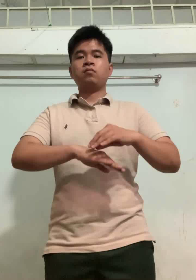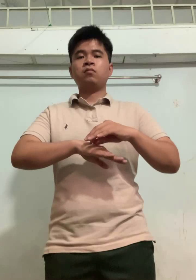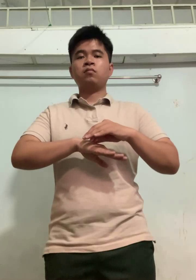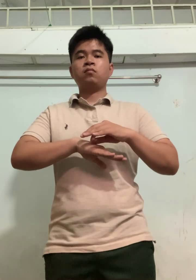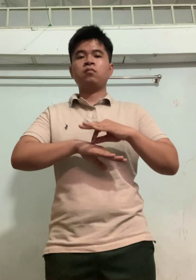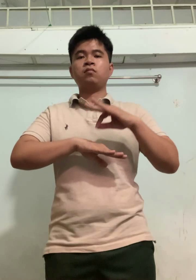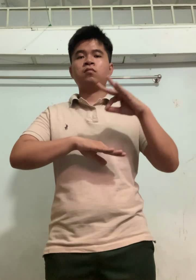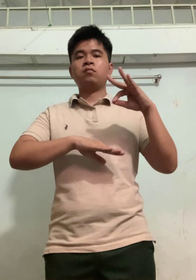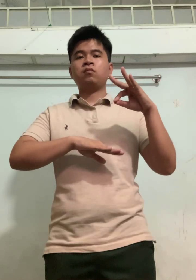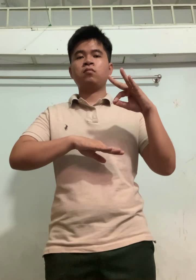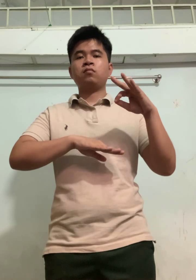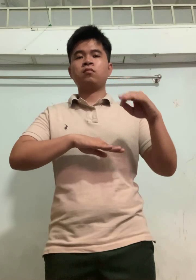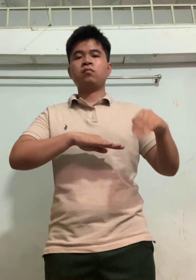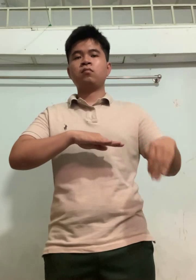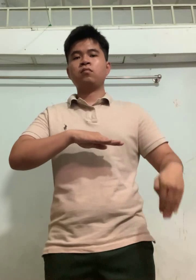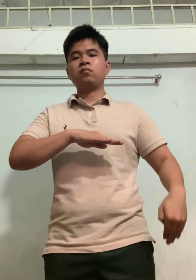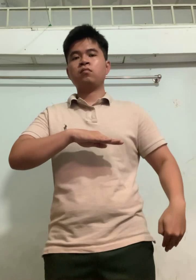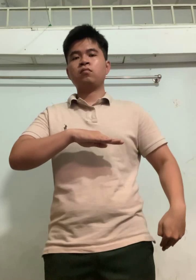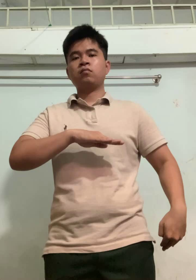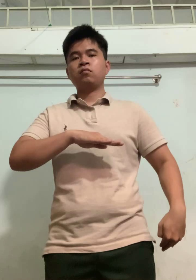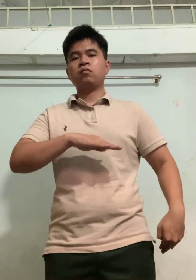tuan sau